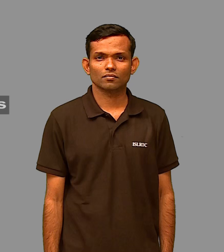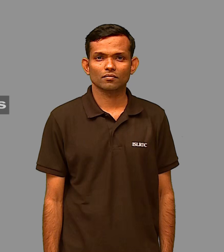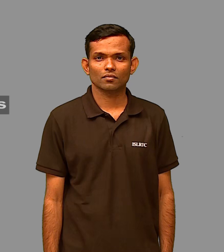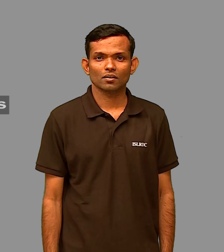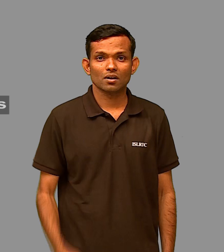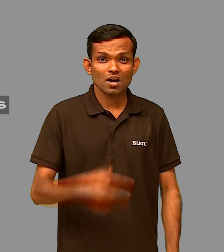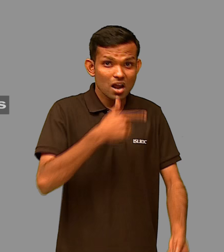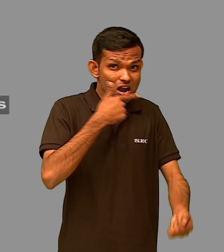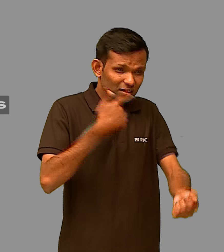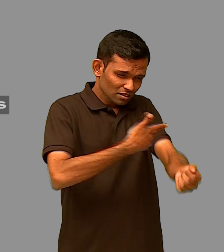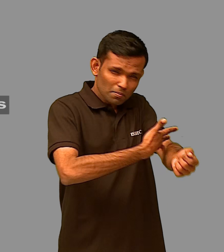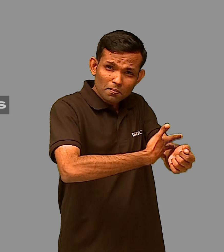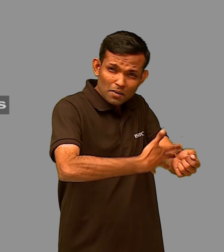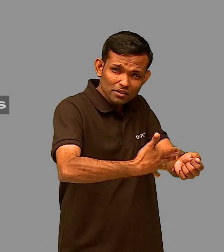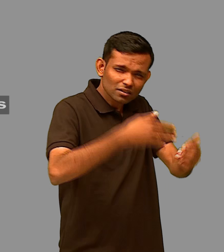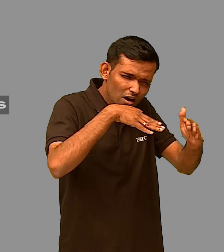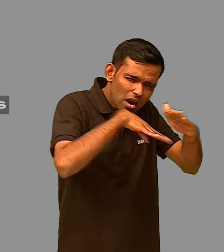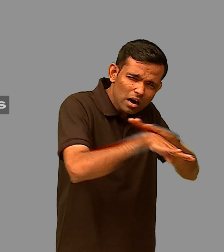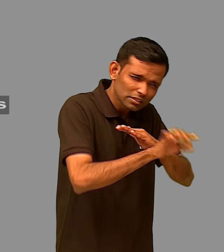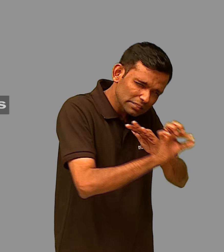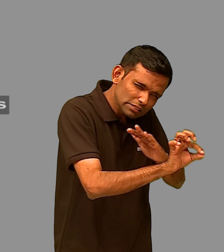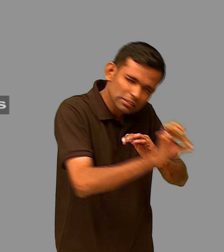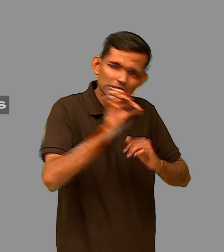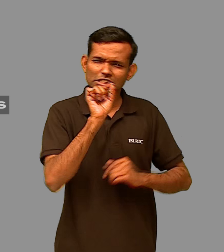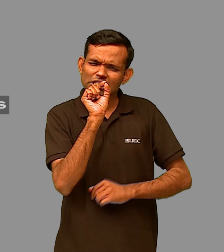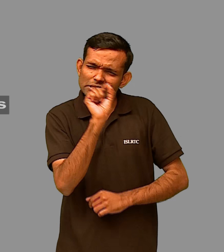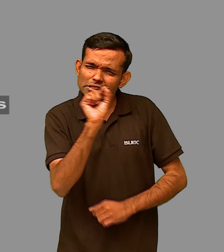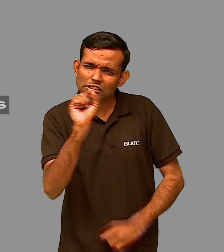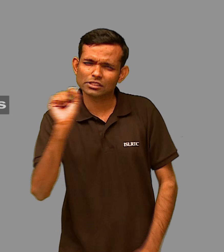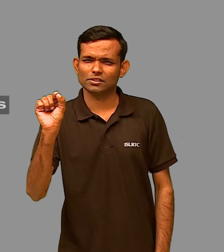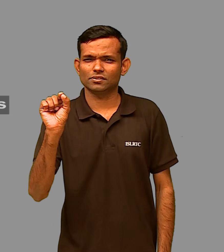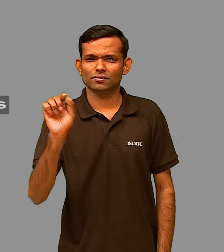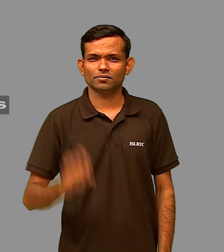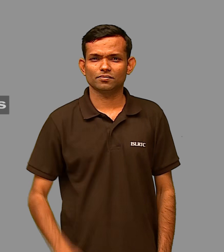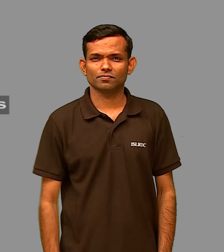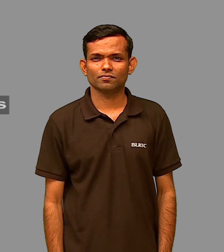Blood Cells